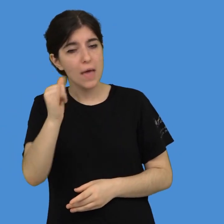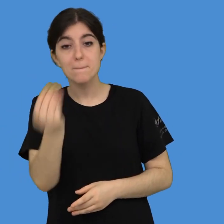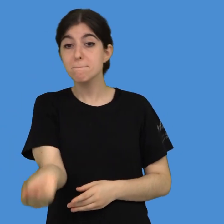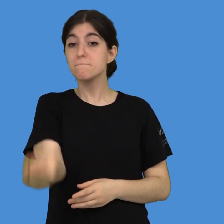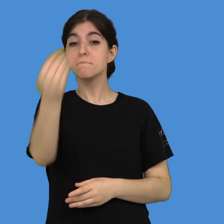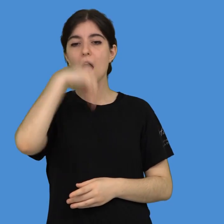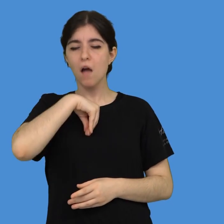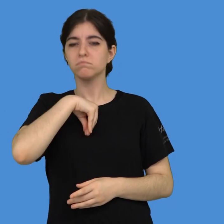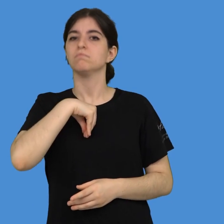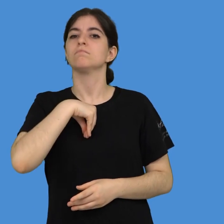comer